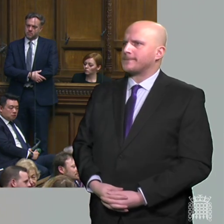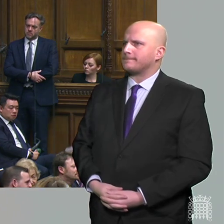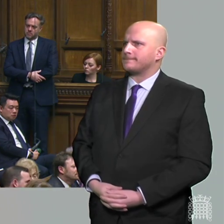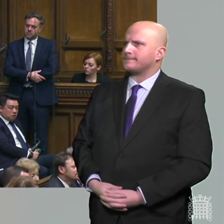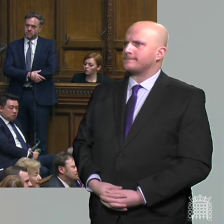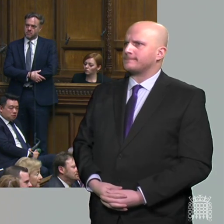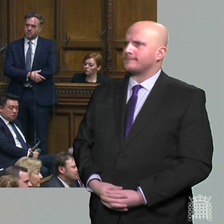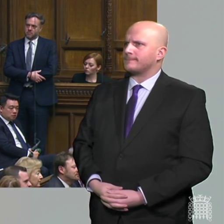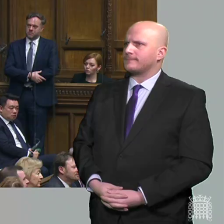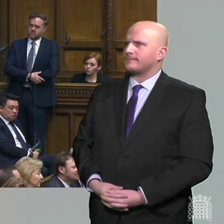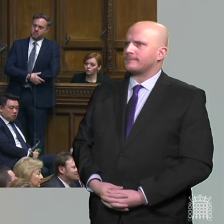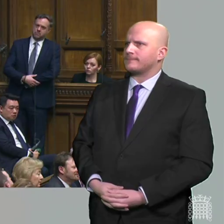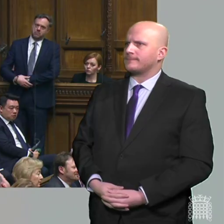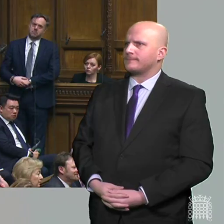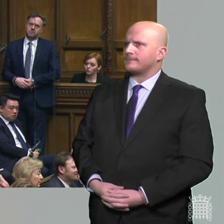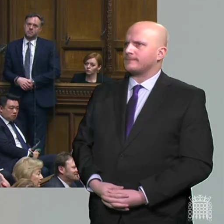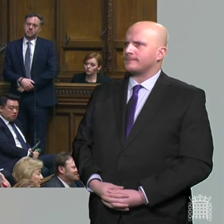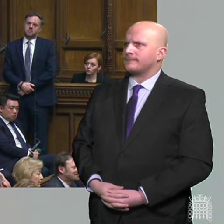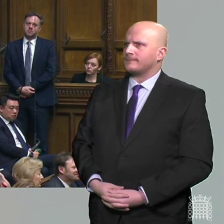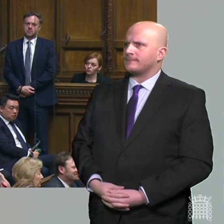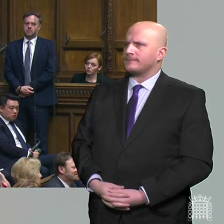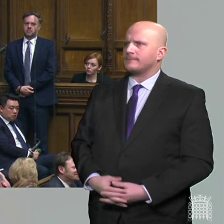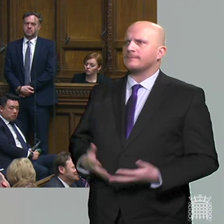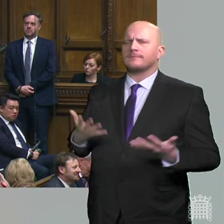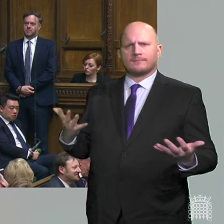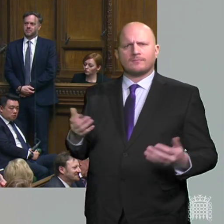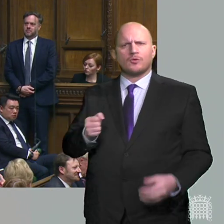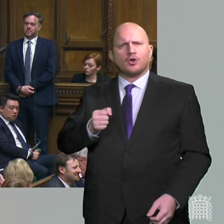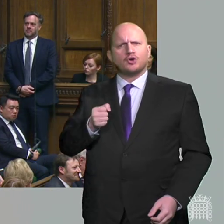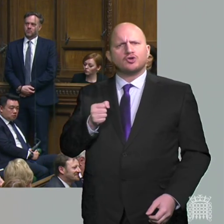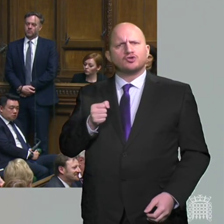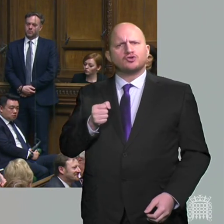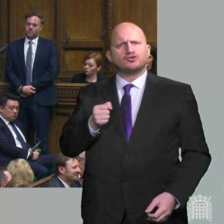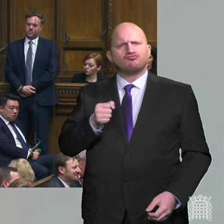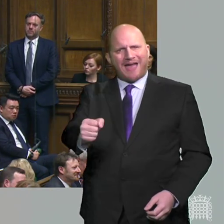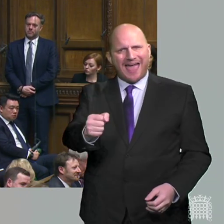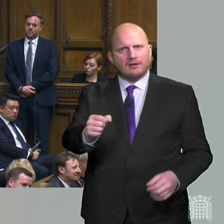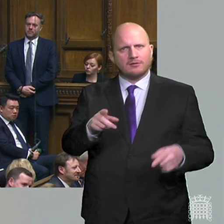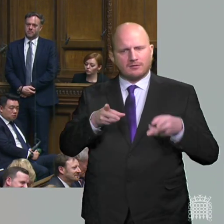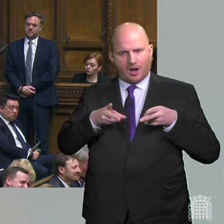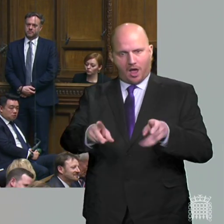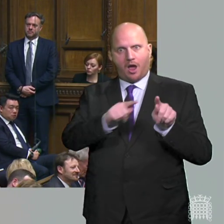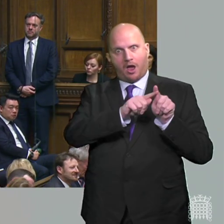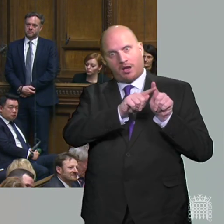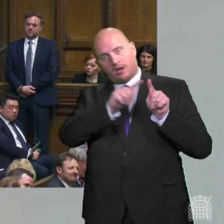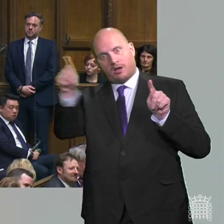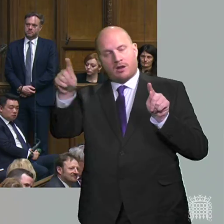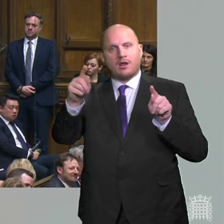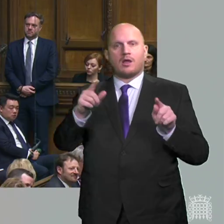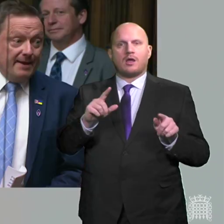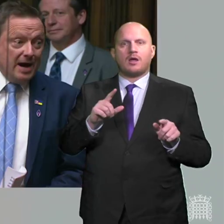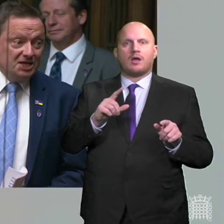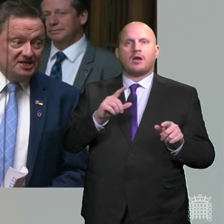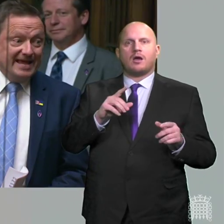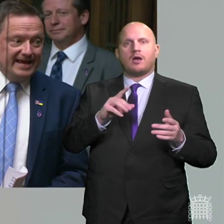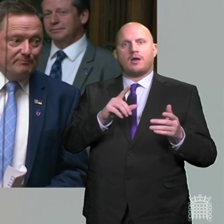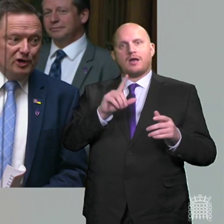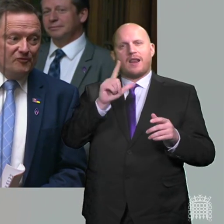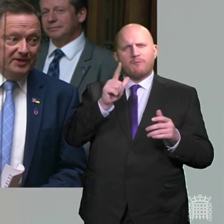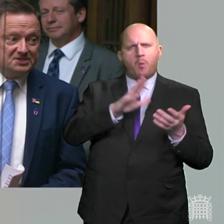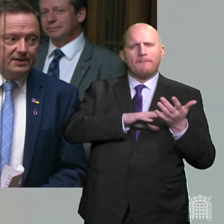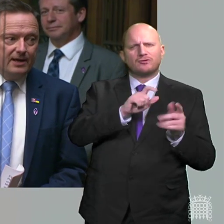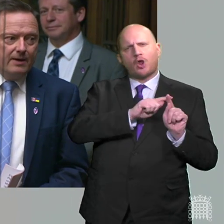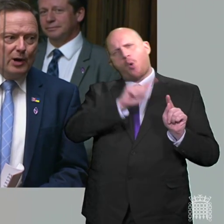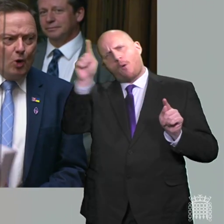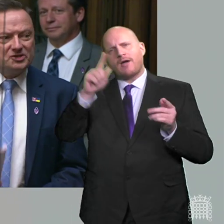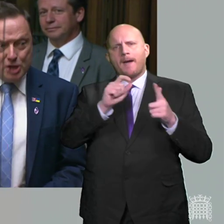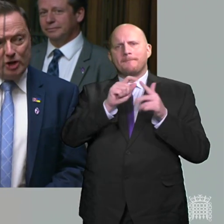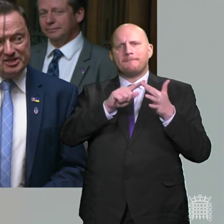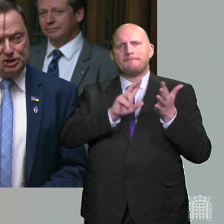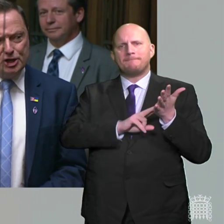The trans-Pennine rail upgrade is under way, which is good news, with stations in Slaithwaite and Marsden getting improvements.